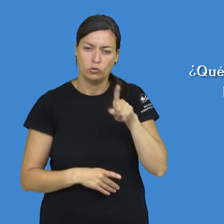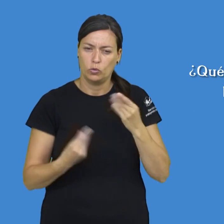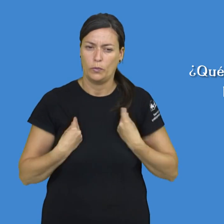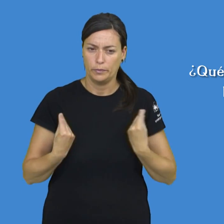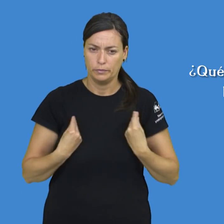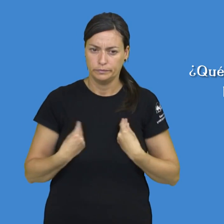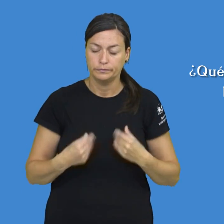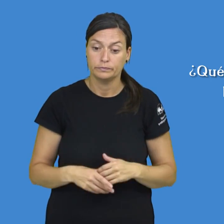vivir